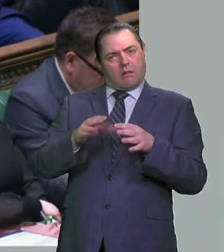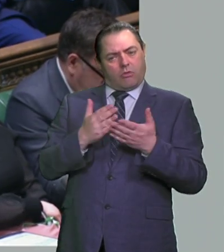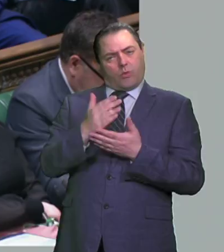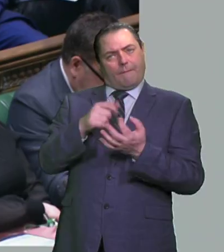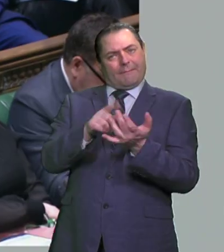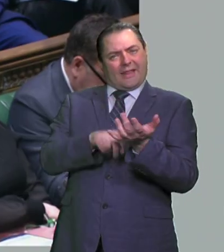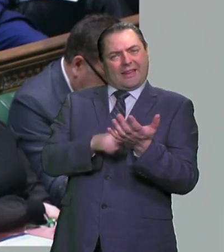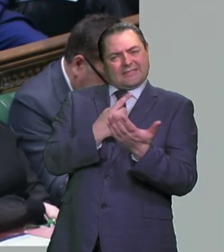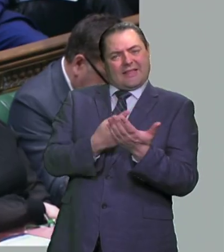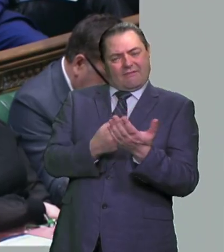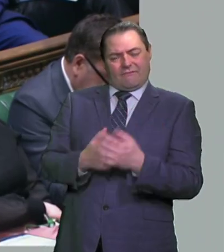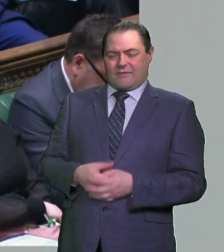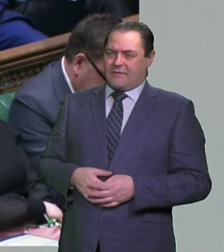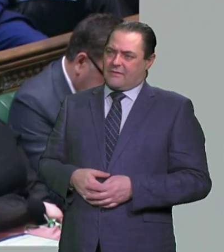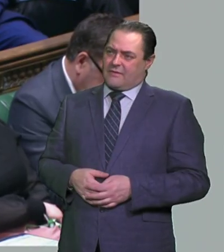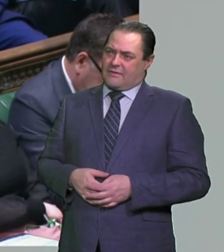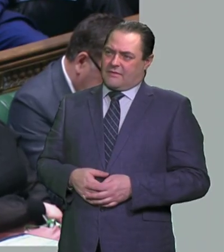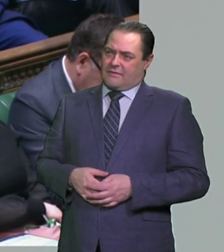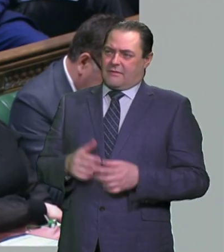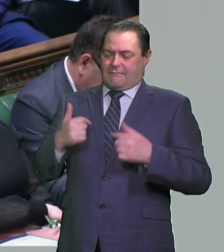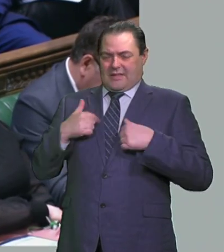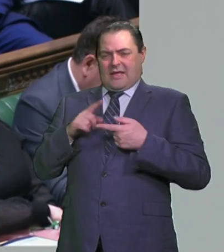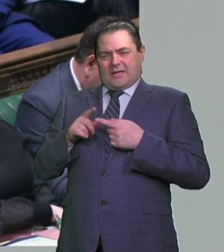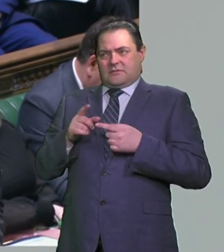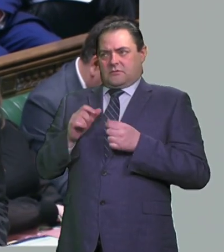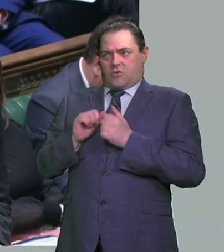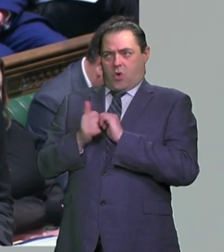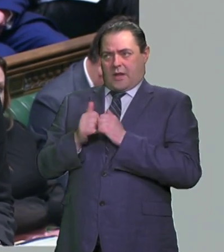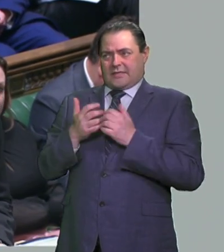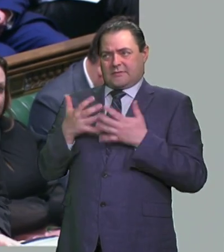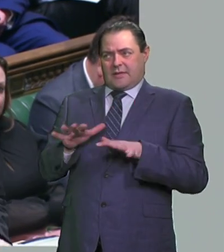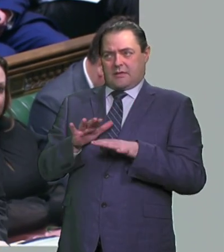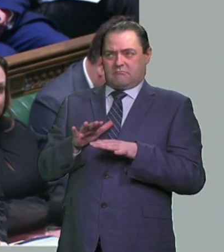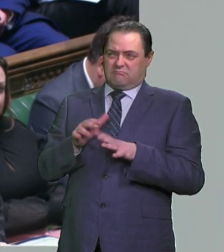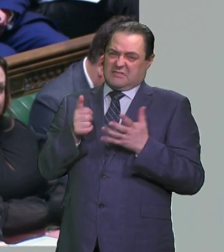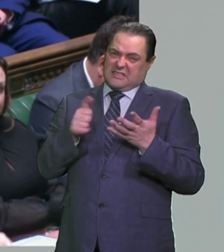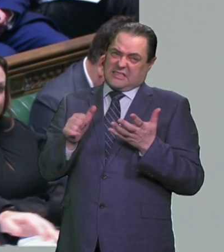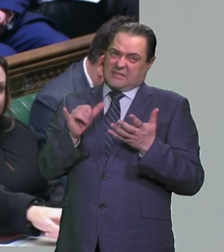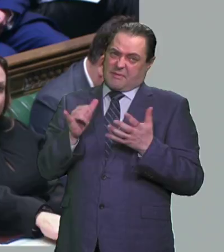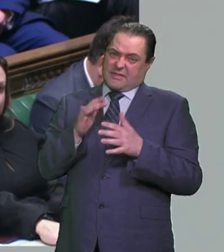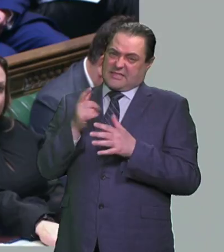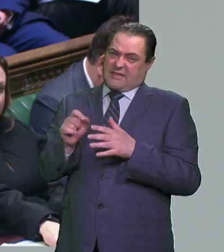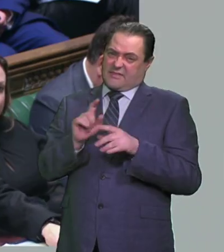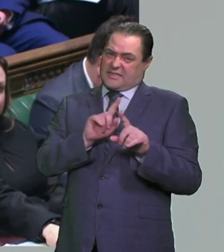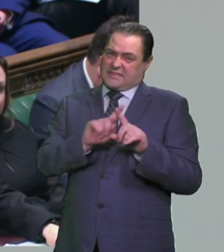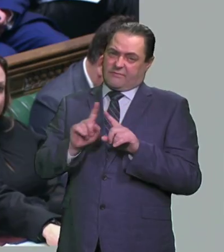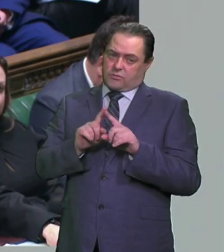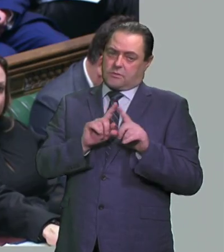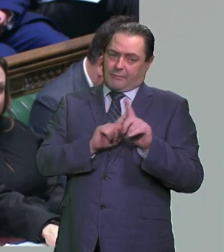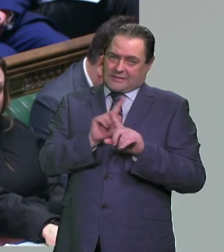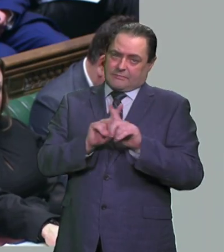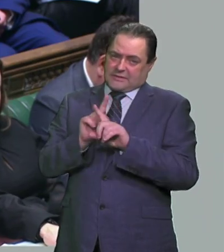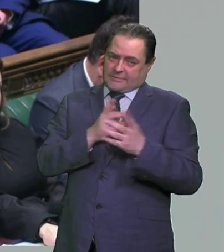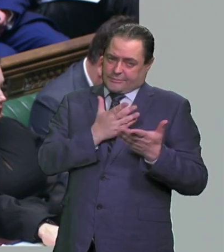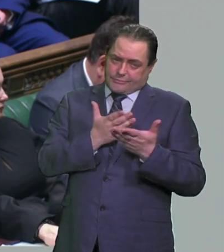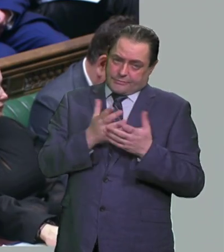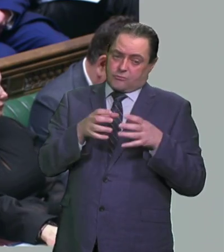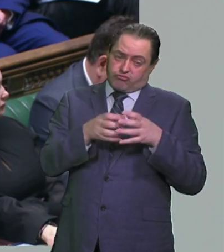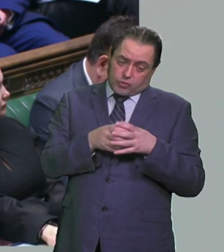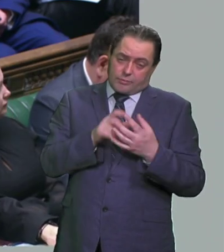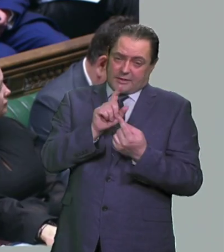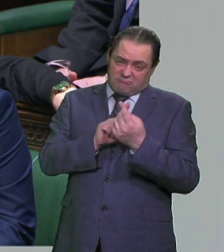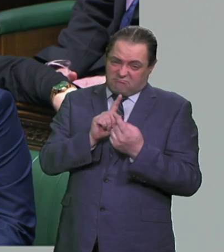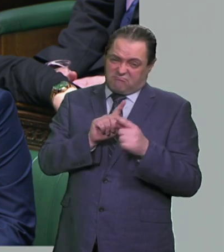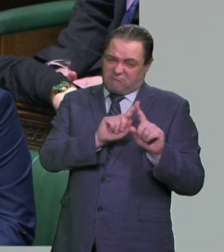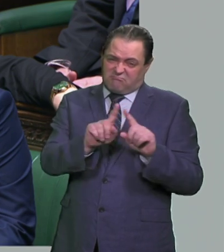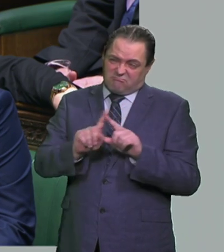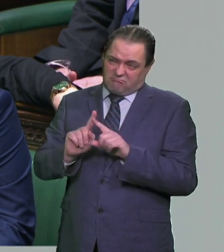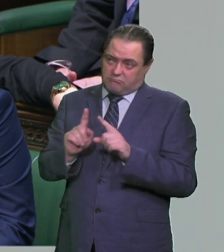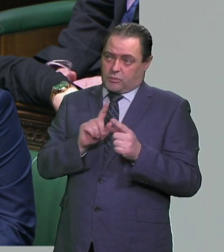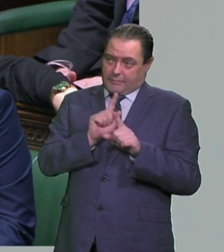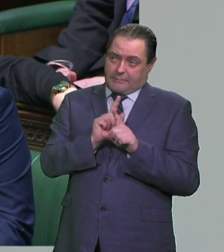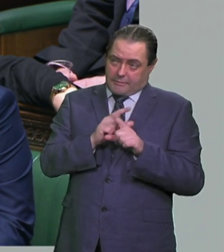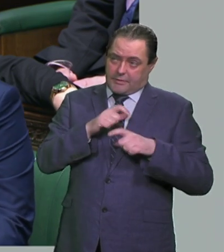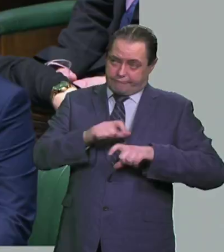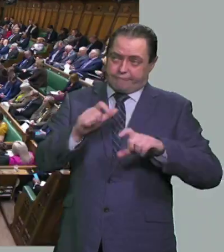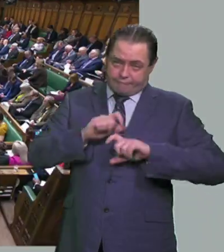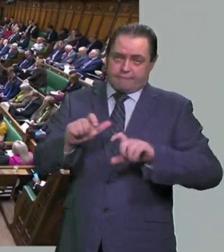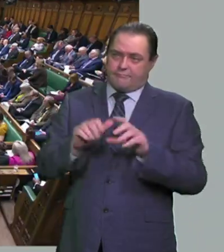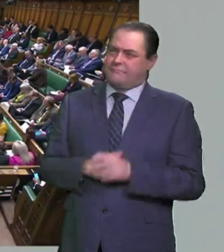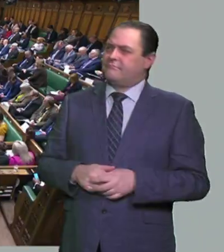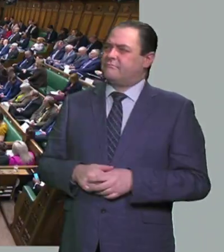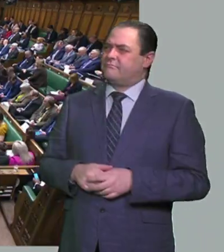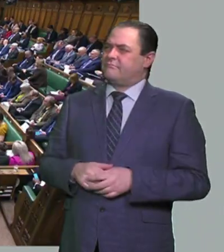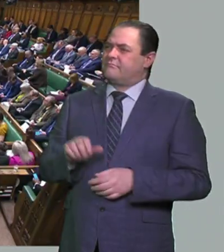As for engagement, I and my ministerial colleagues have had over 60, nearly 70, engagements with groups and individuals, and we continue to meet people on a regular basis.